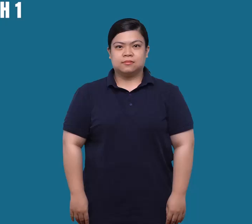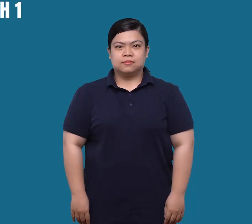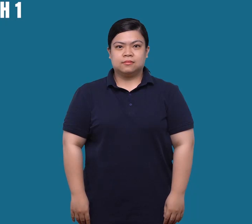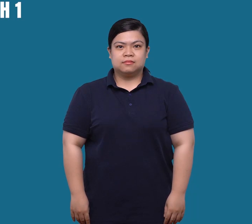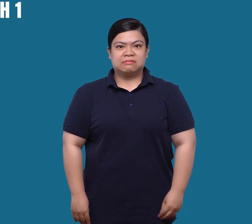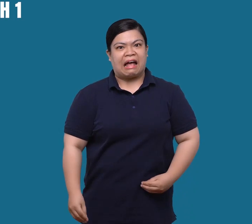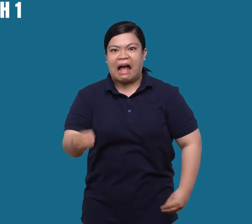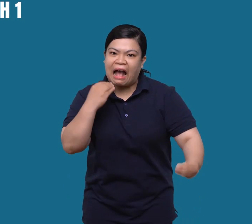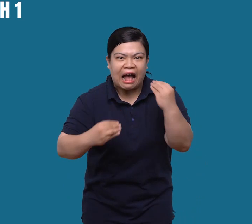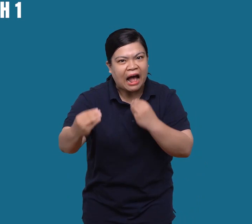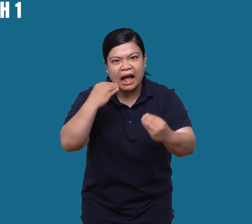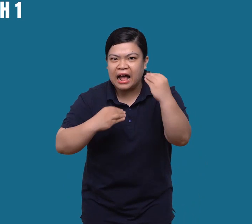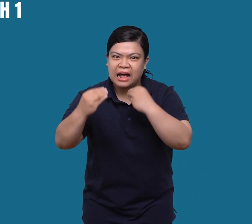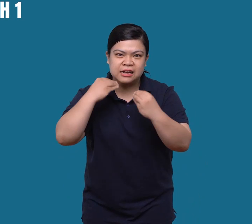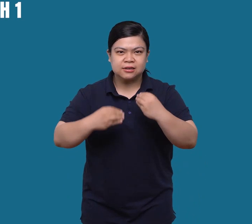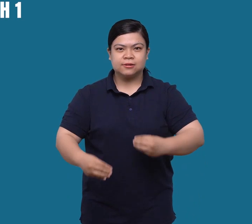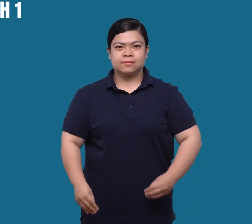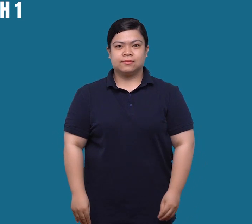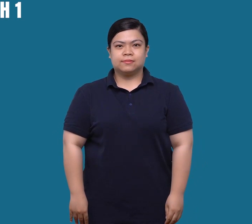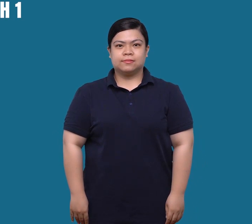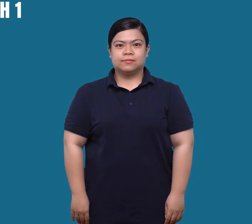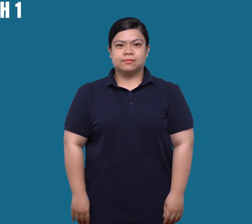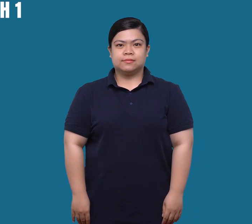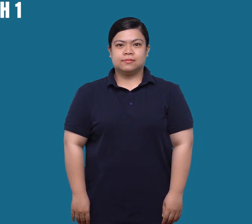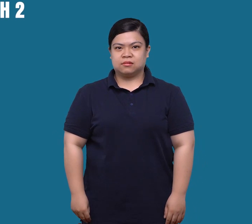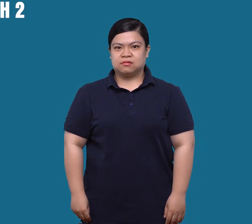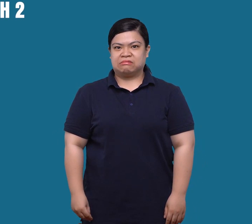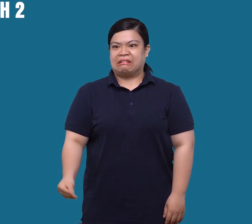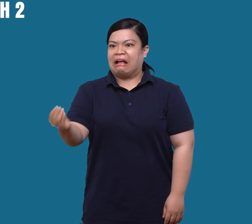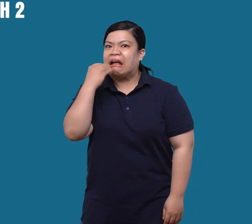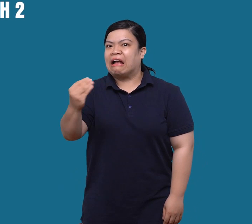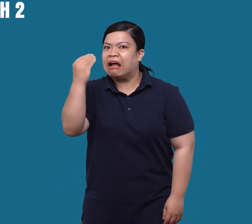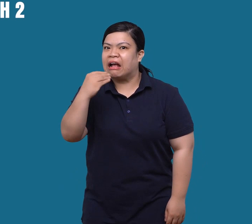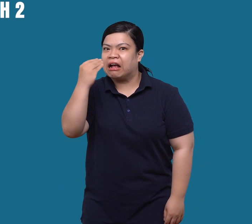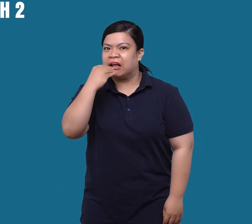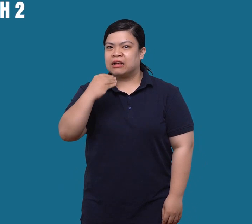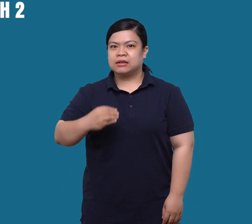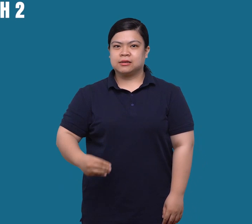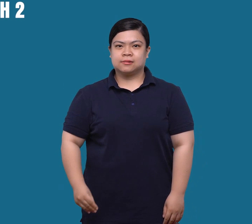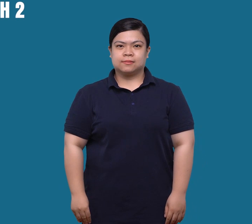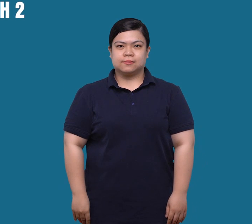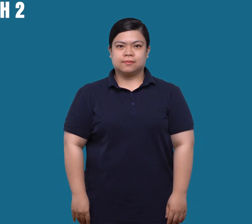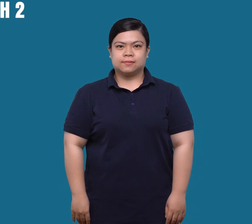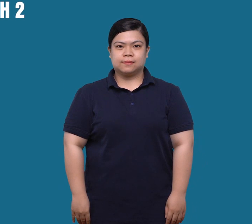tham ăn